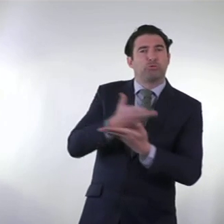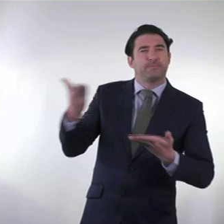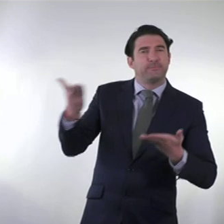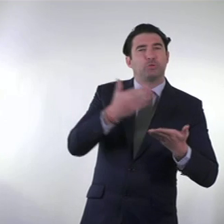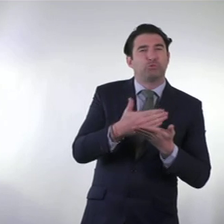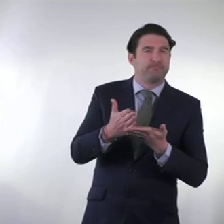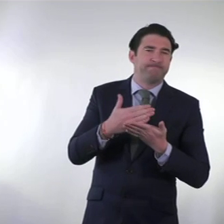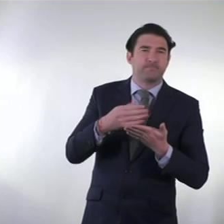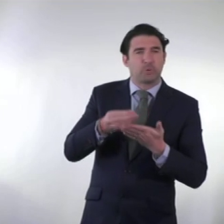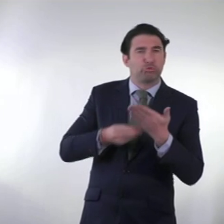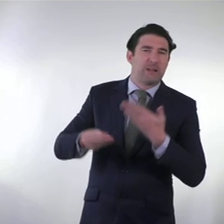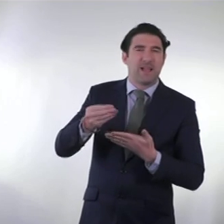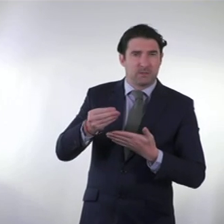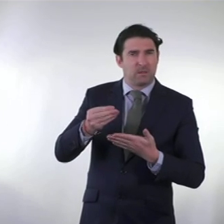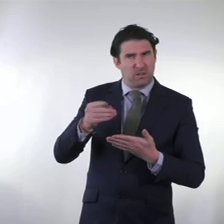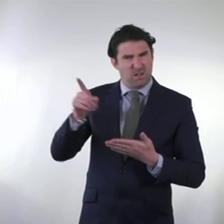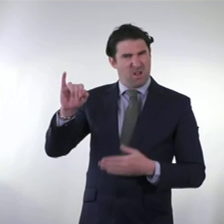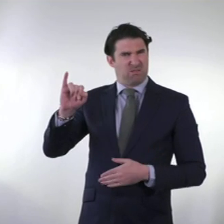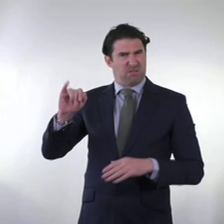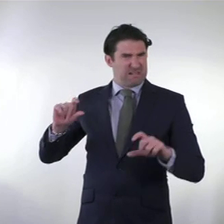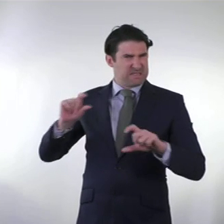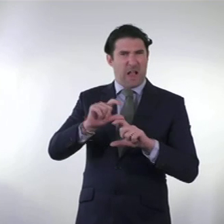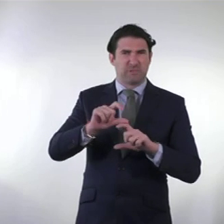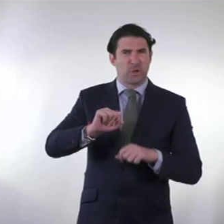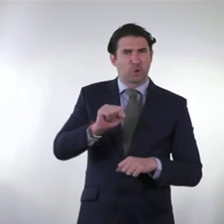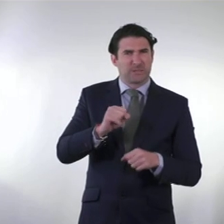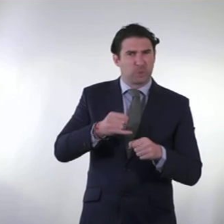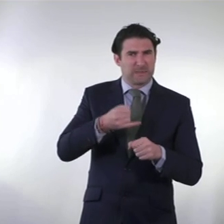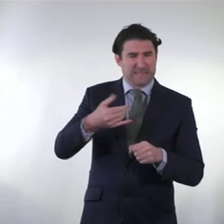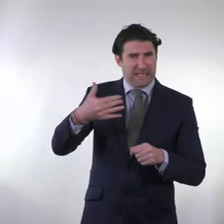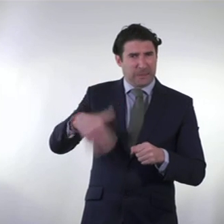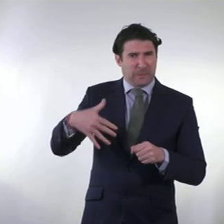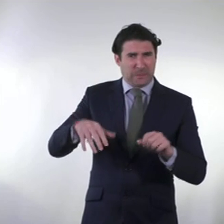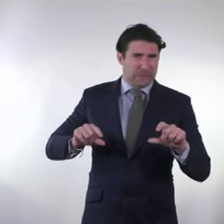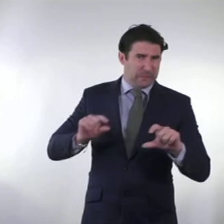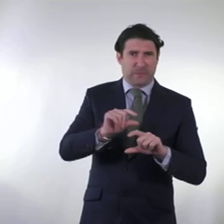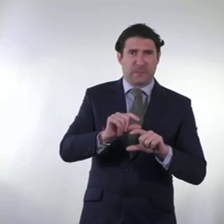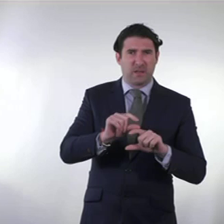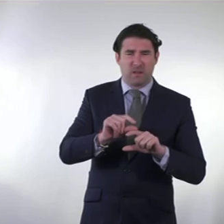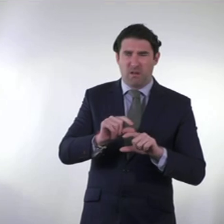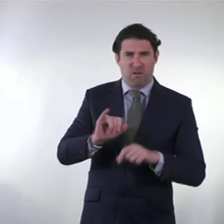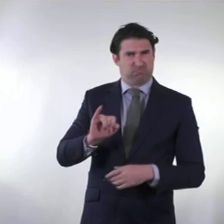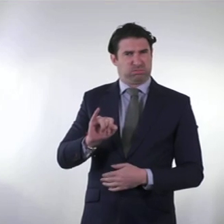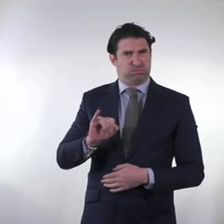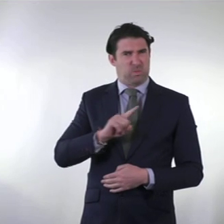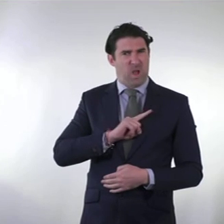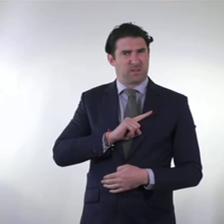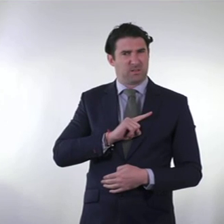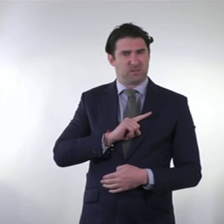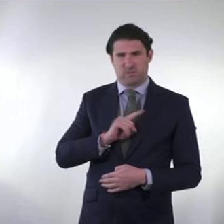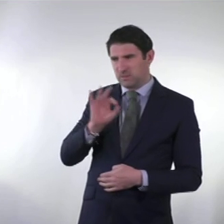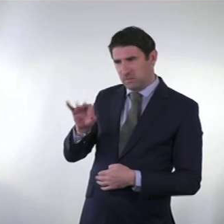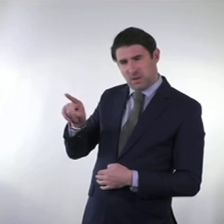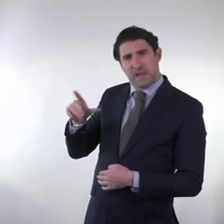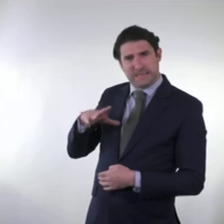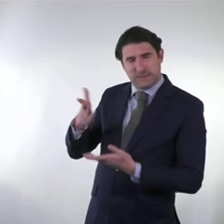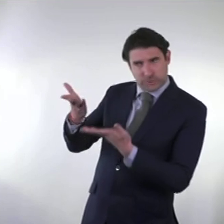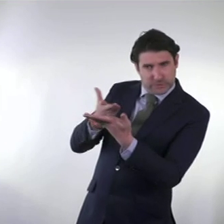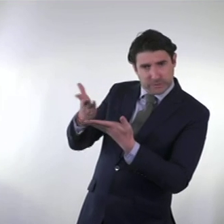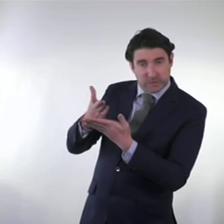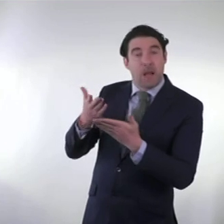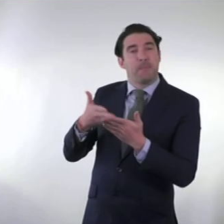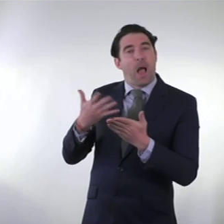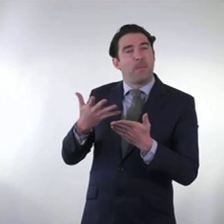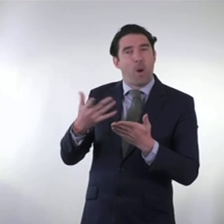So that that can happen, will he commit the Government, as a matter of urgency, to reaching a bilateral agreement with the US on the Airbus-Boeing dispute?